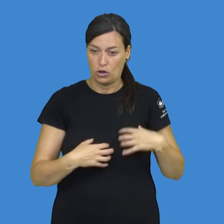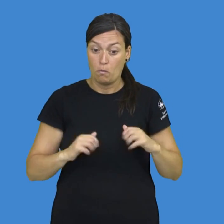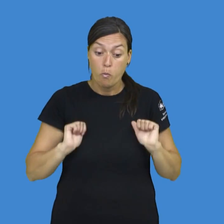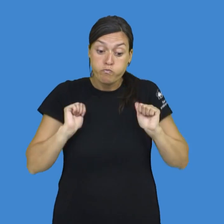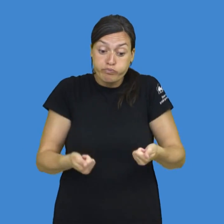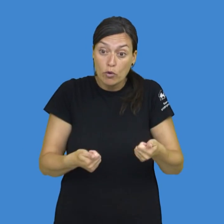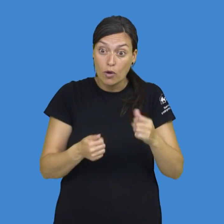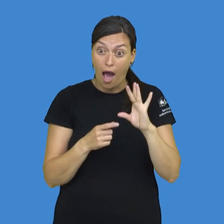empezar